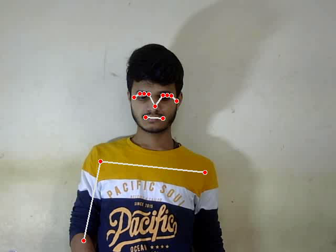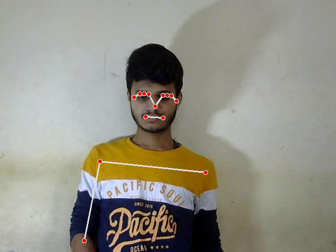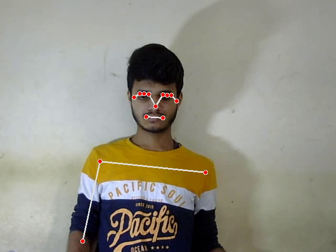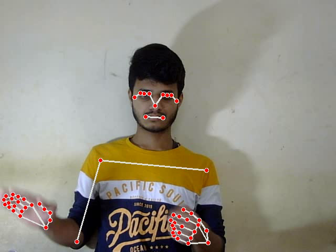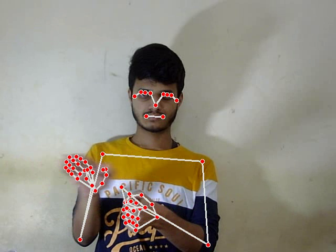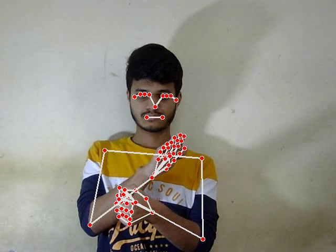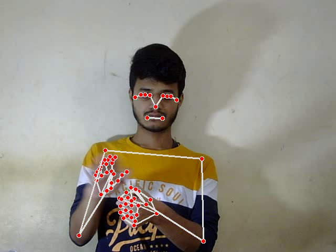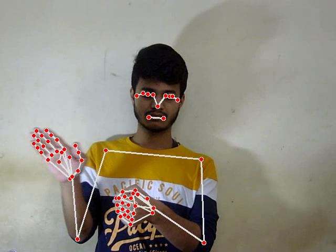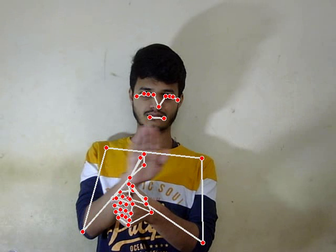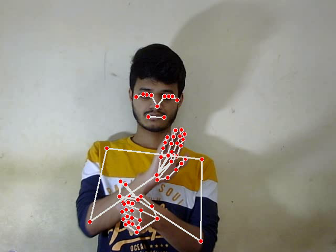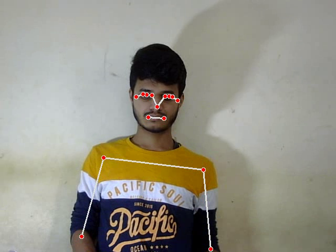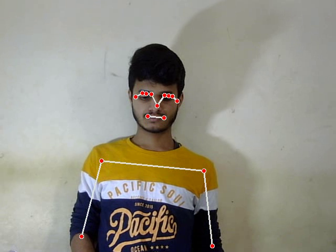busy